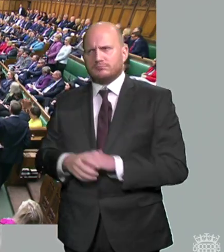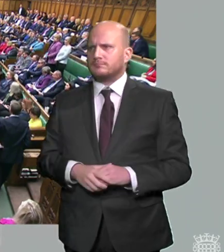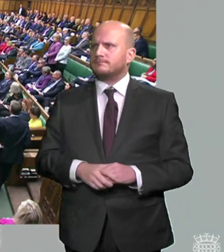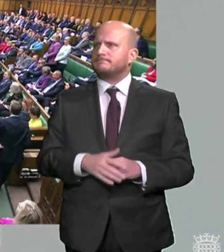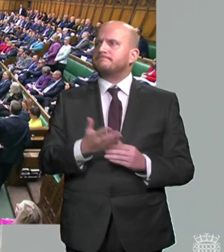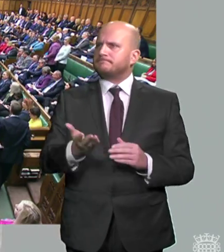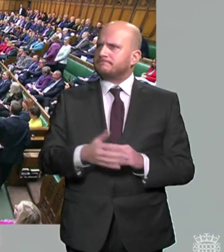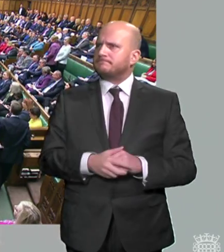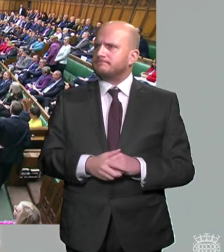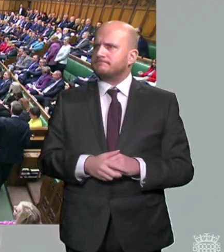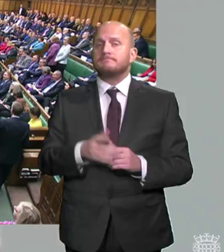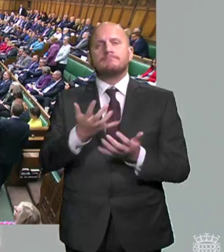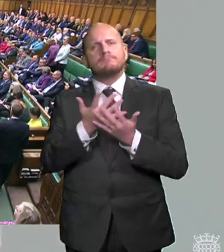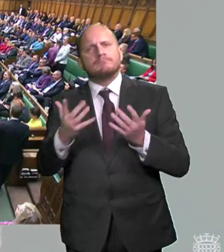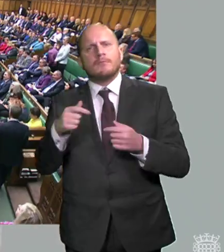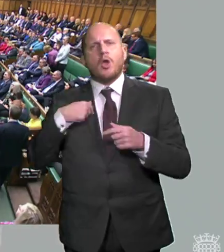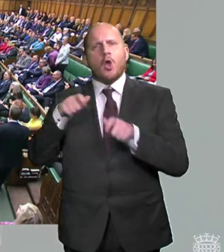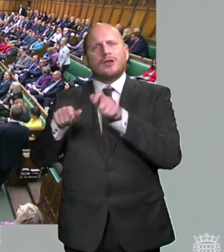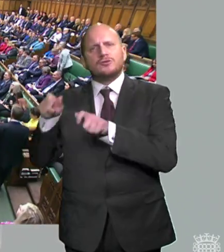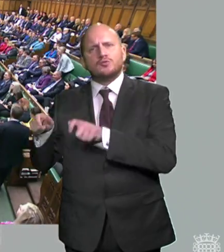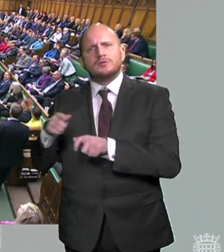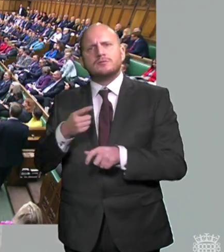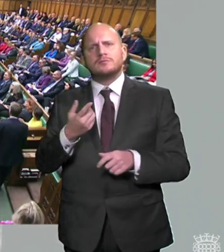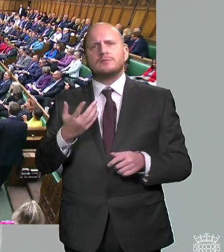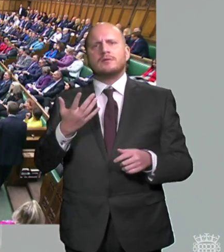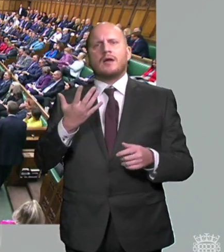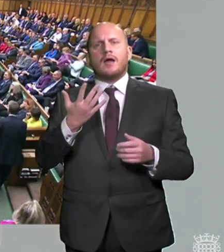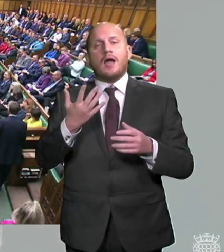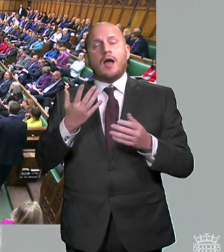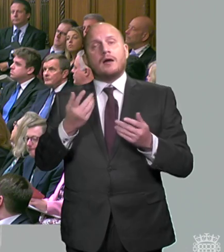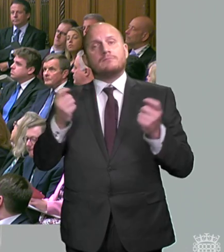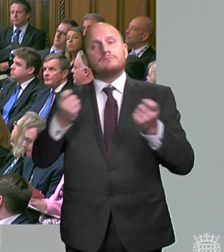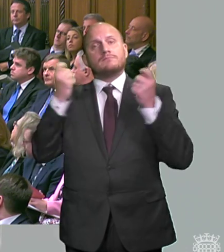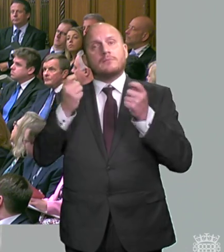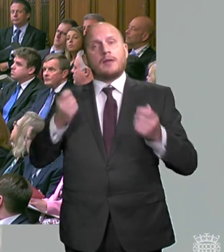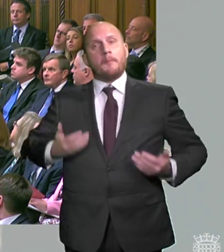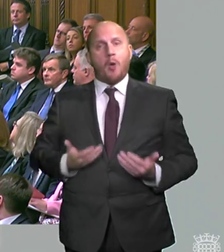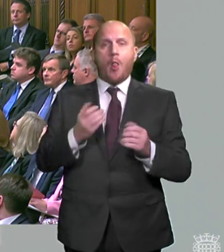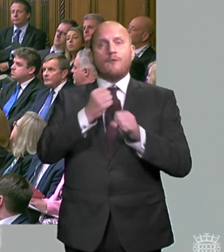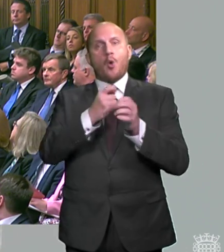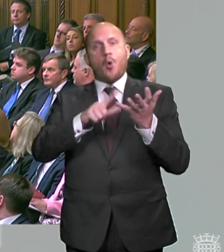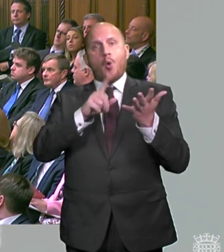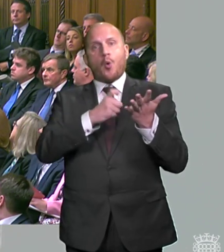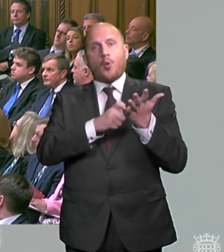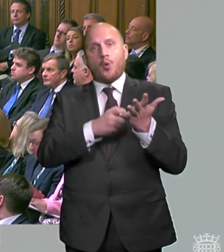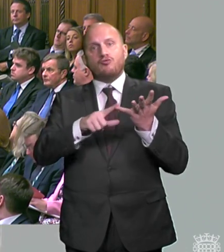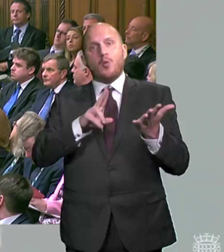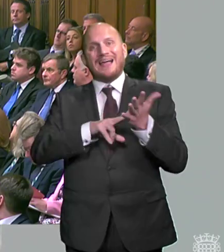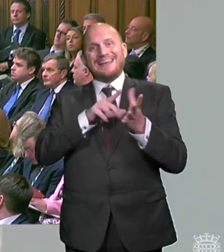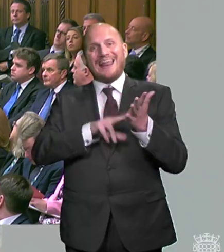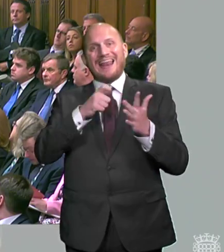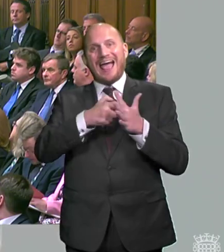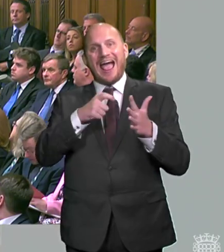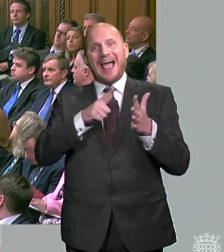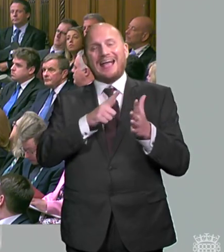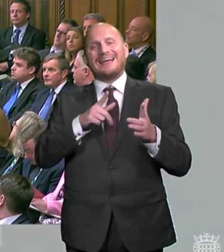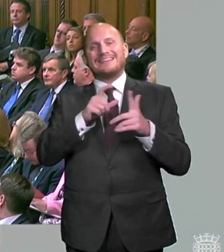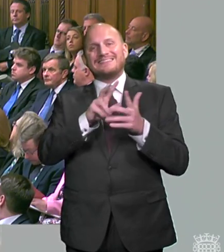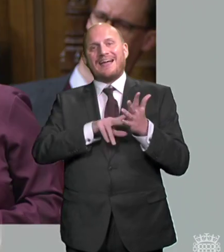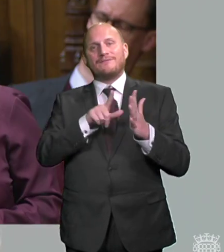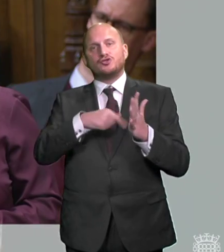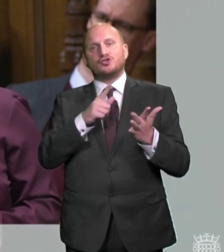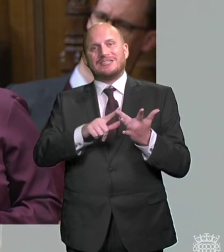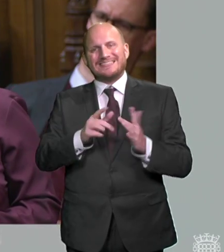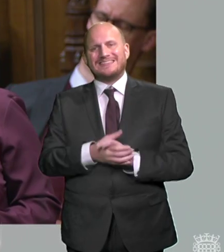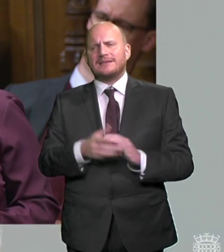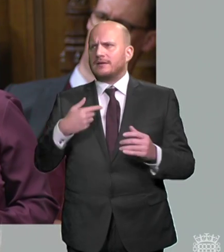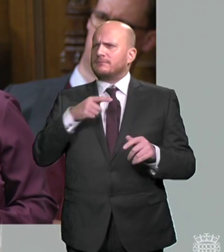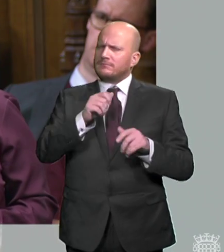Last week, many of my constituents were celebrating the Gurpurab of Guru Nanak Dev Ji, who travelled the world with an important message about equality and Seva—selfless service.